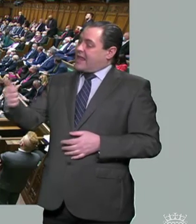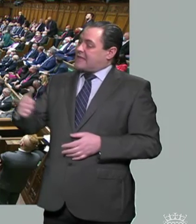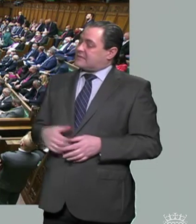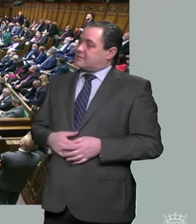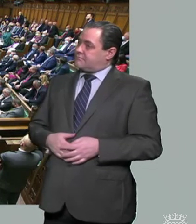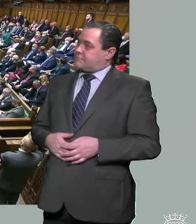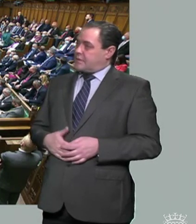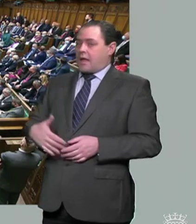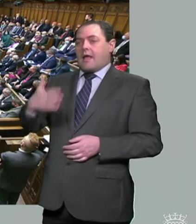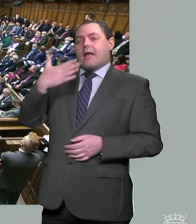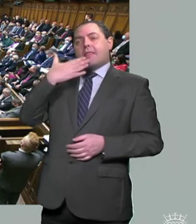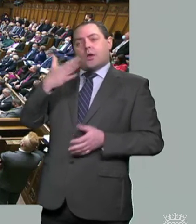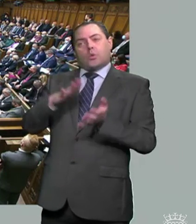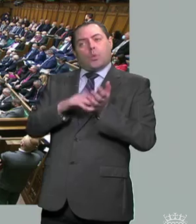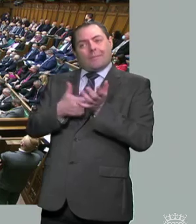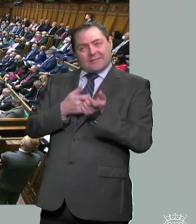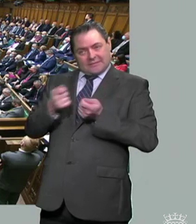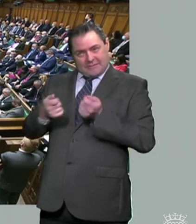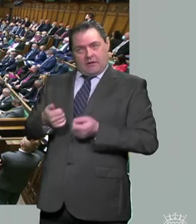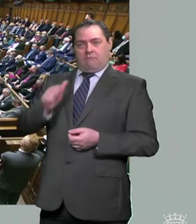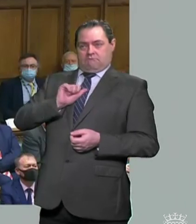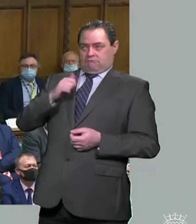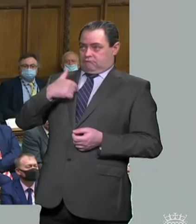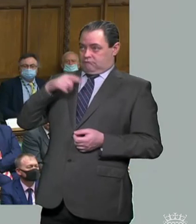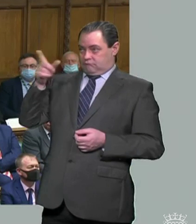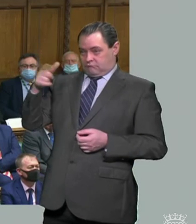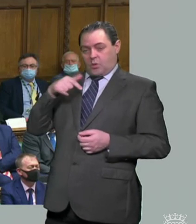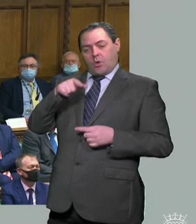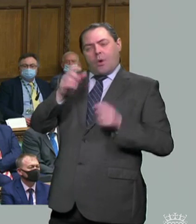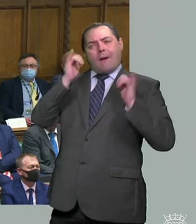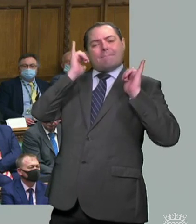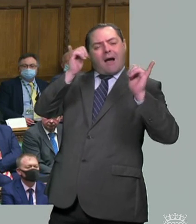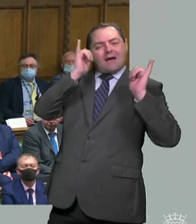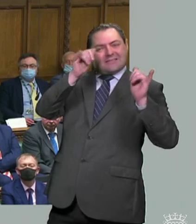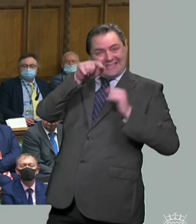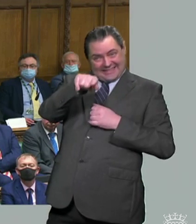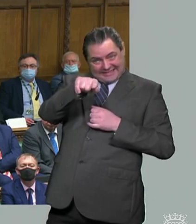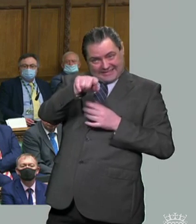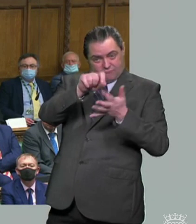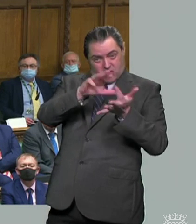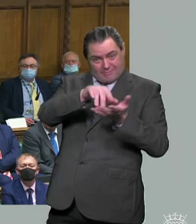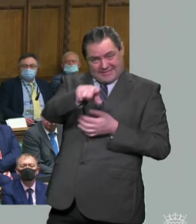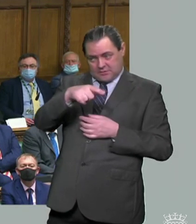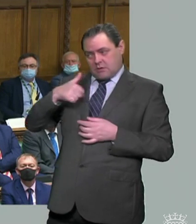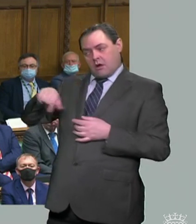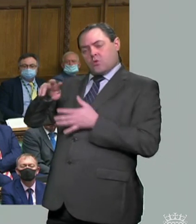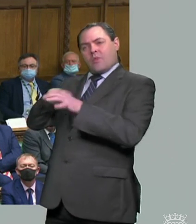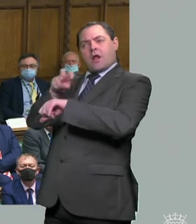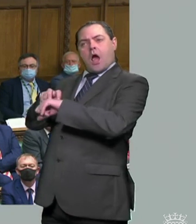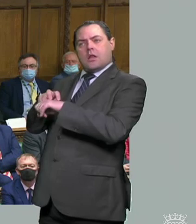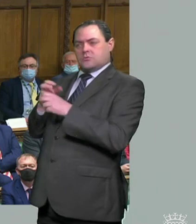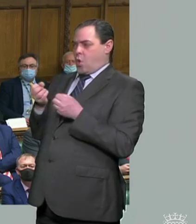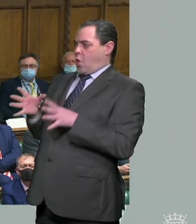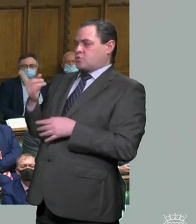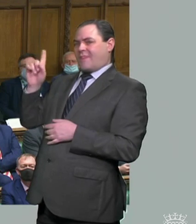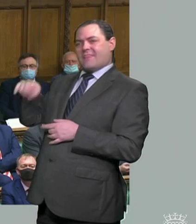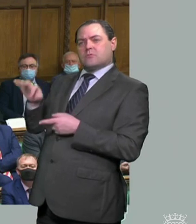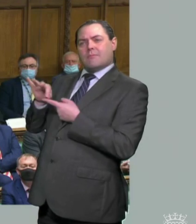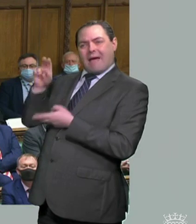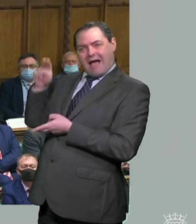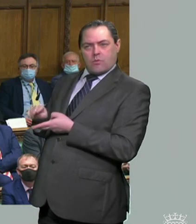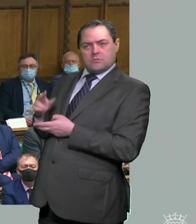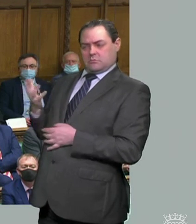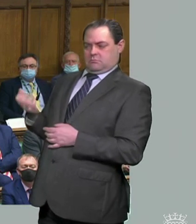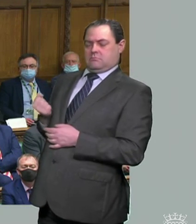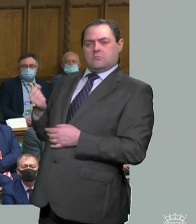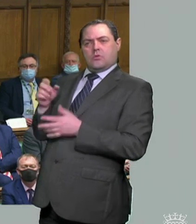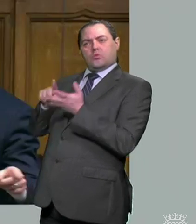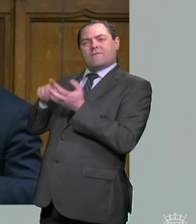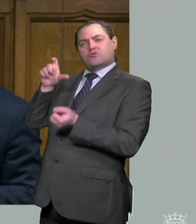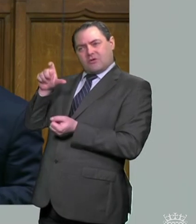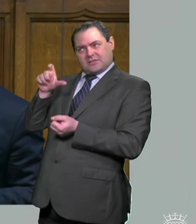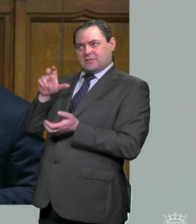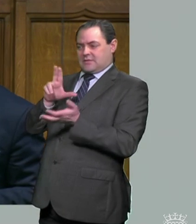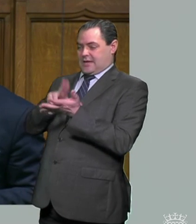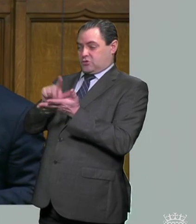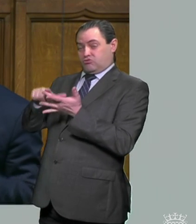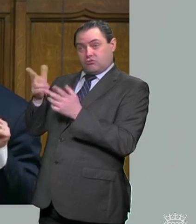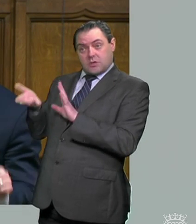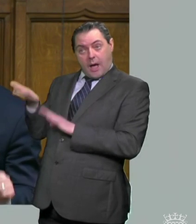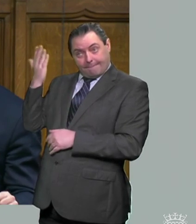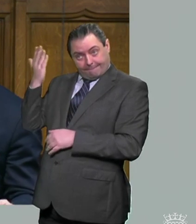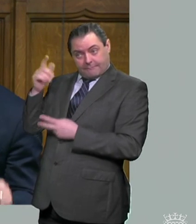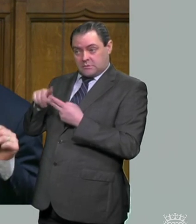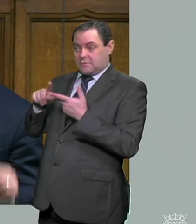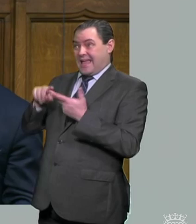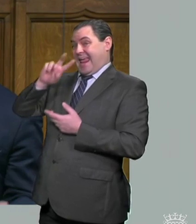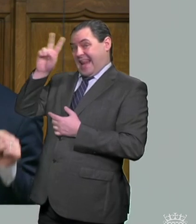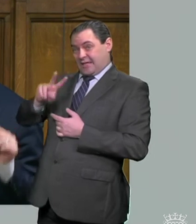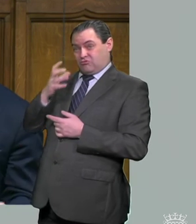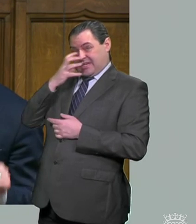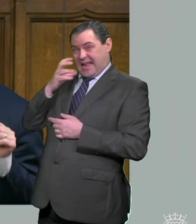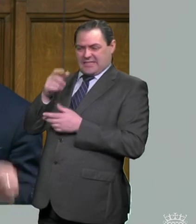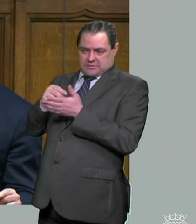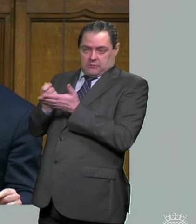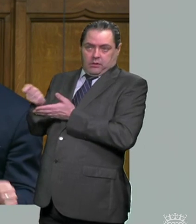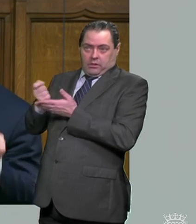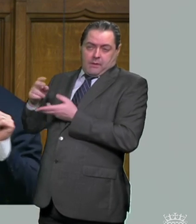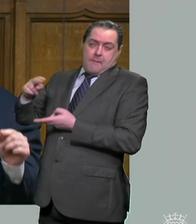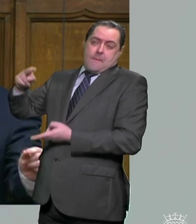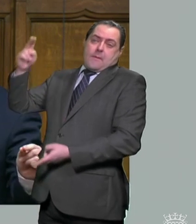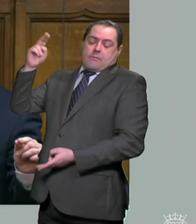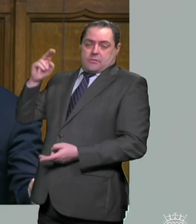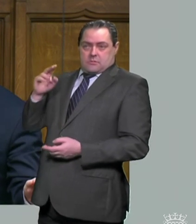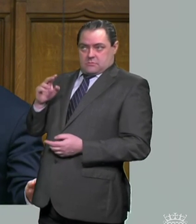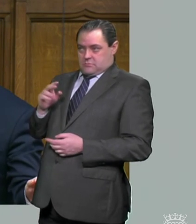I am not sure if the Prime Minister has noticed but while he has been partying working families in Northern Ireland have lost £1,000 from their universal credit, their national insurance has been put up by this Government and their energy bills are going through the roof.